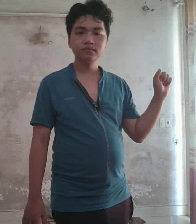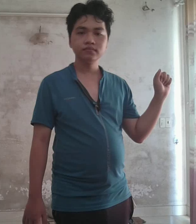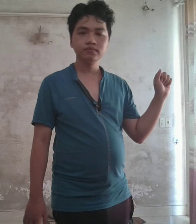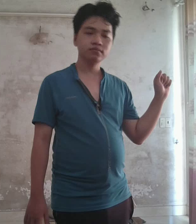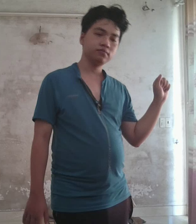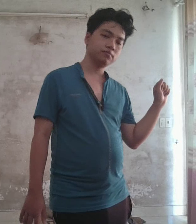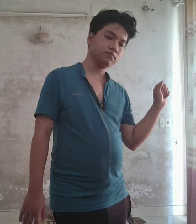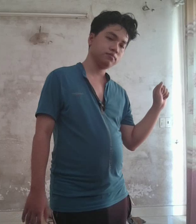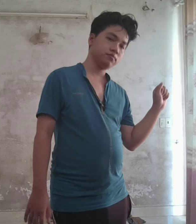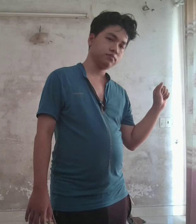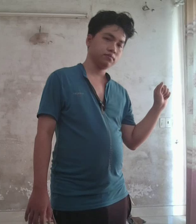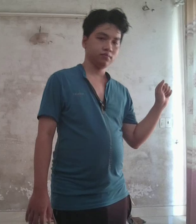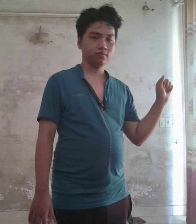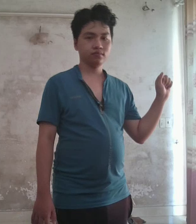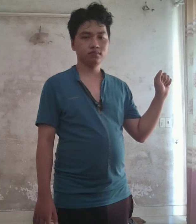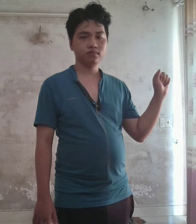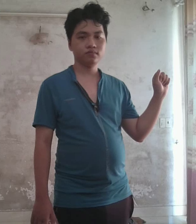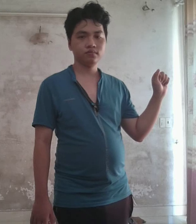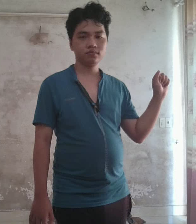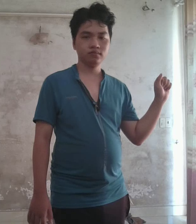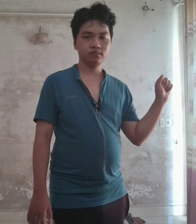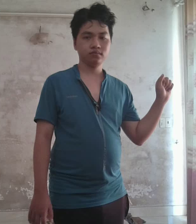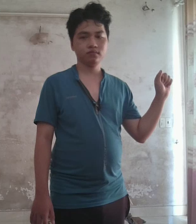a